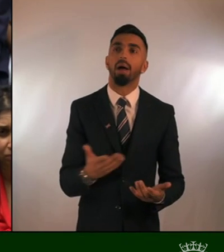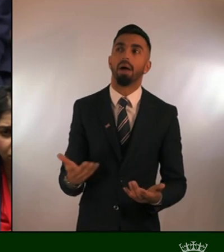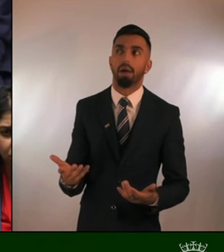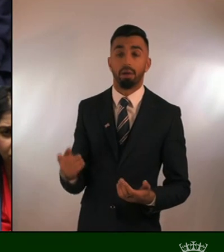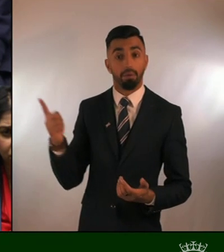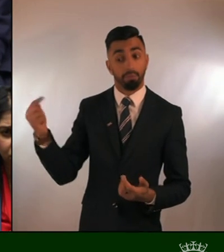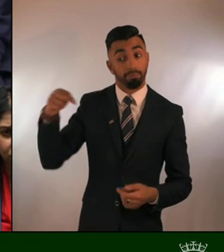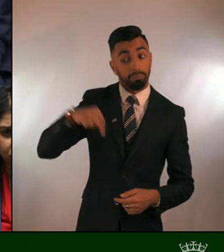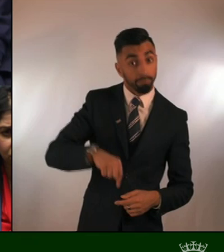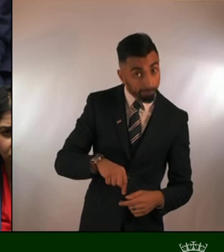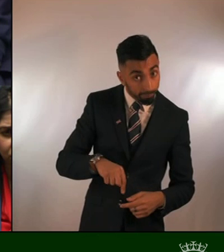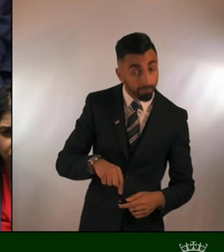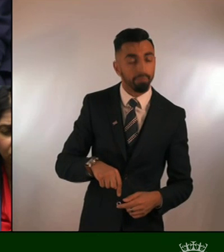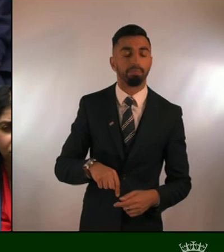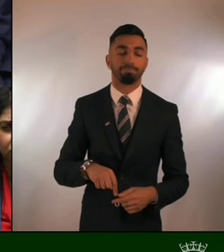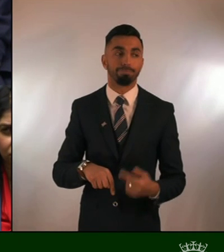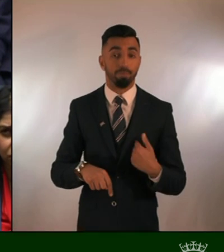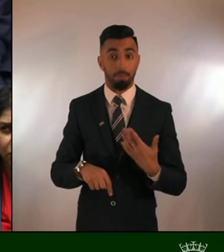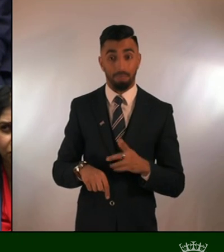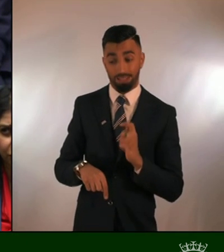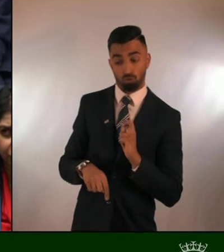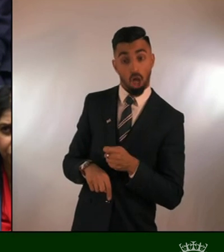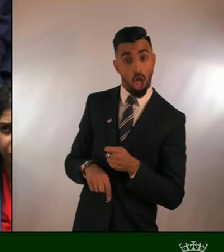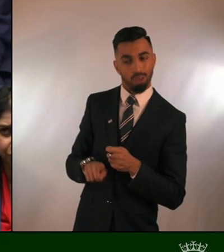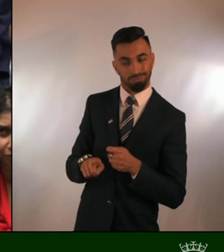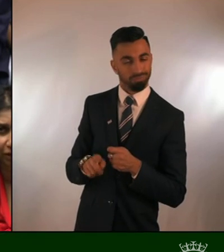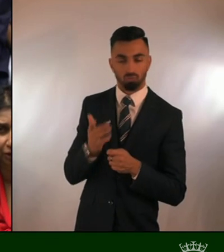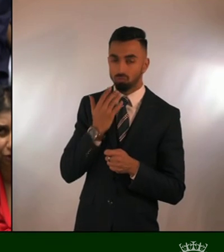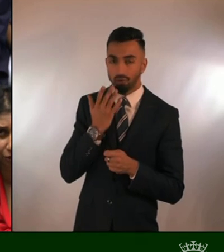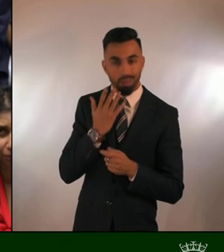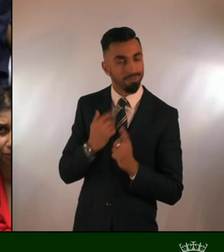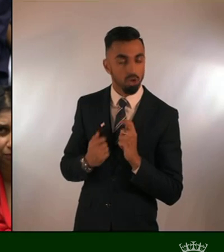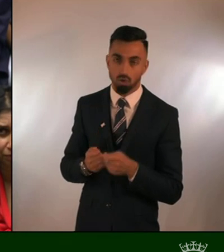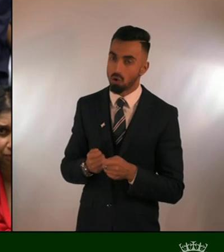There is a surcharge already, but it does not properly reflect the benefits that people receive.